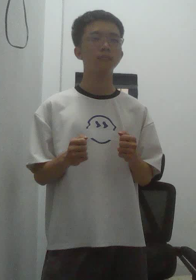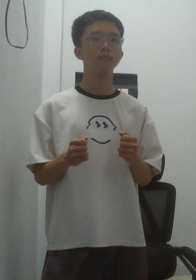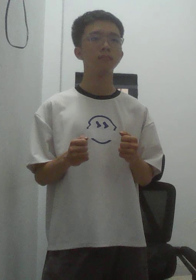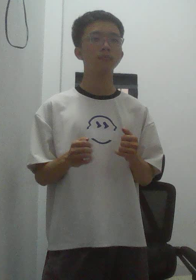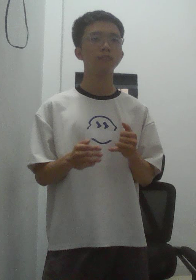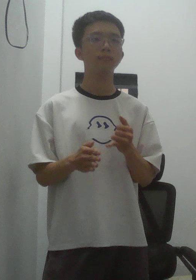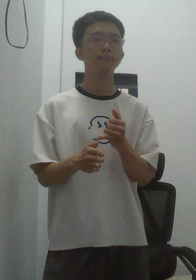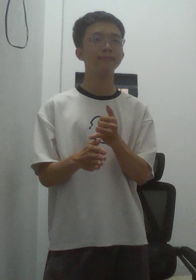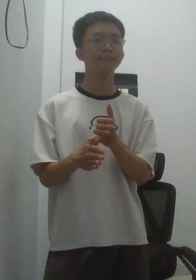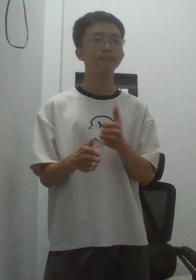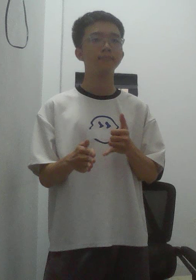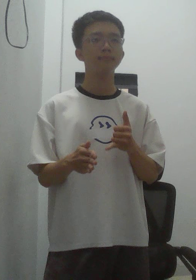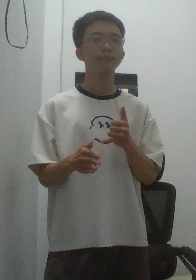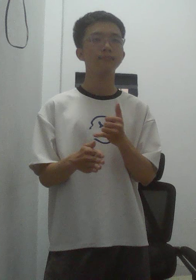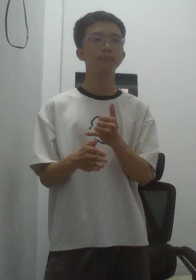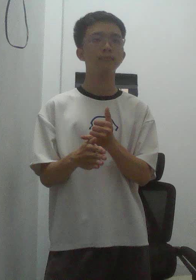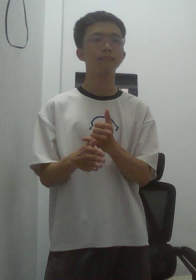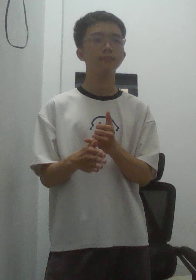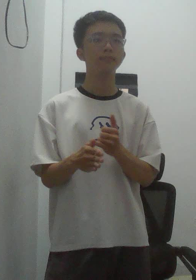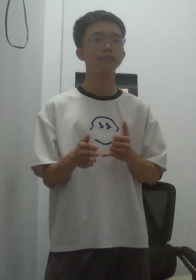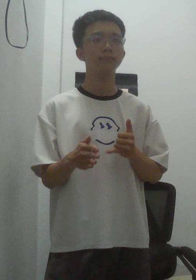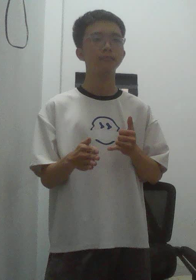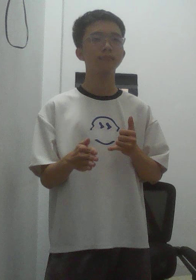cuoi thang